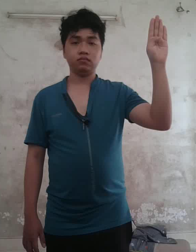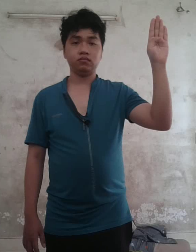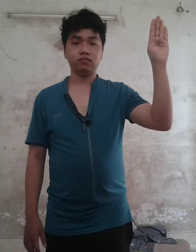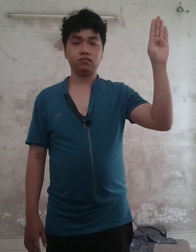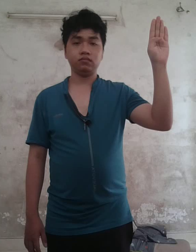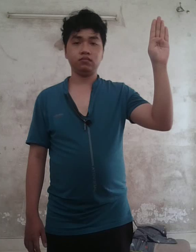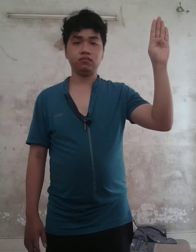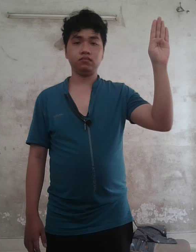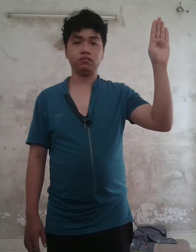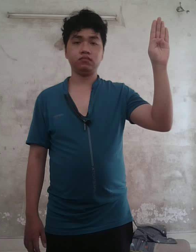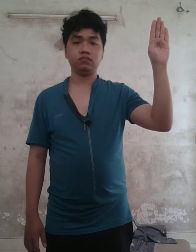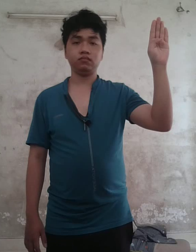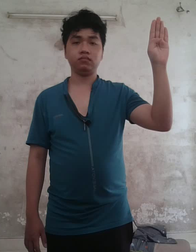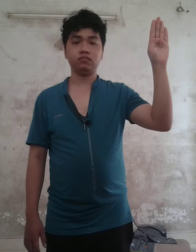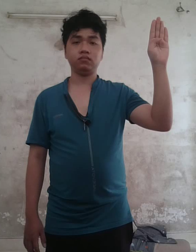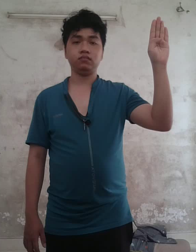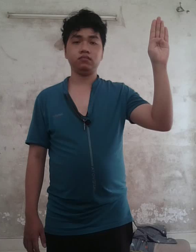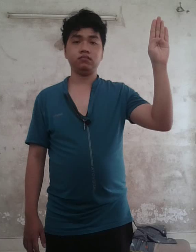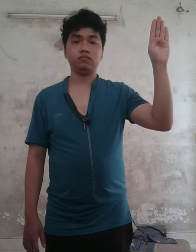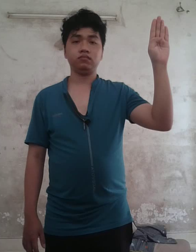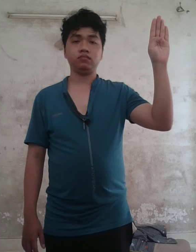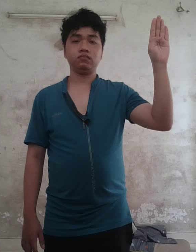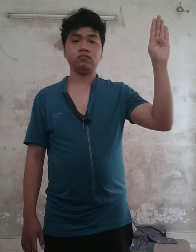b